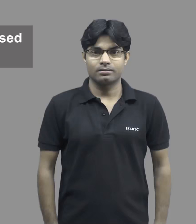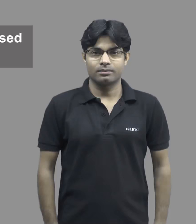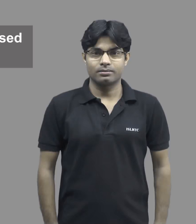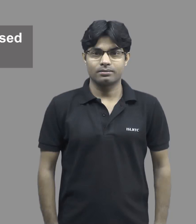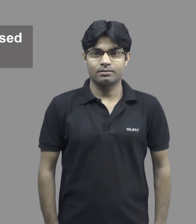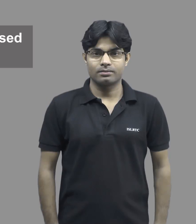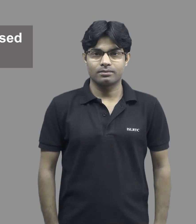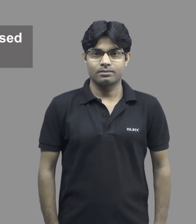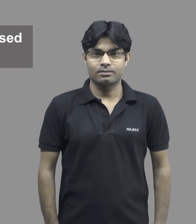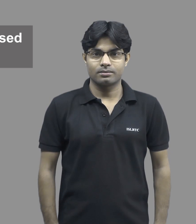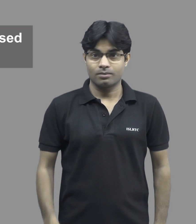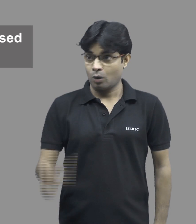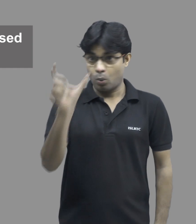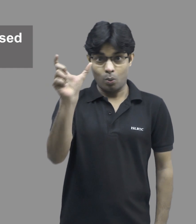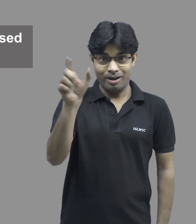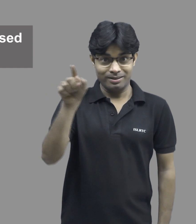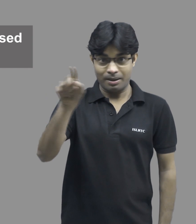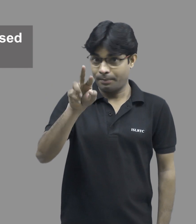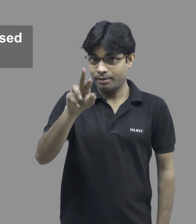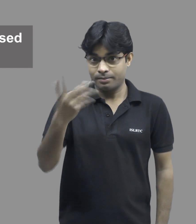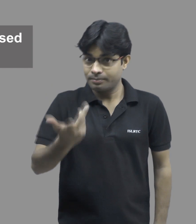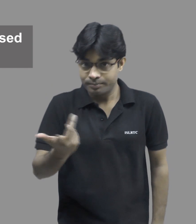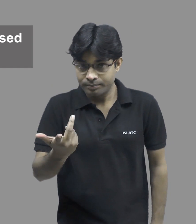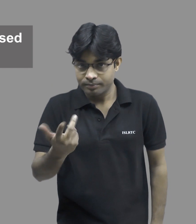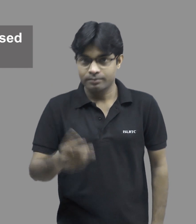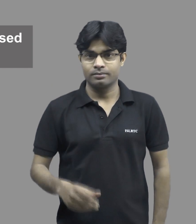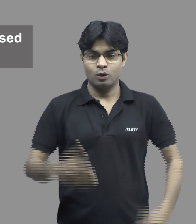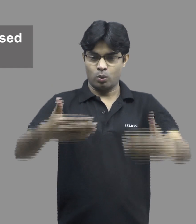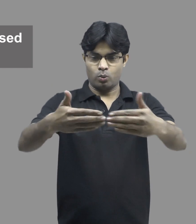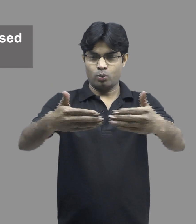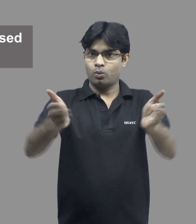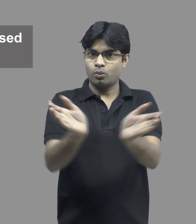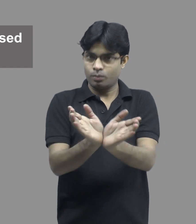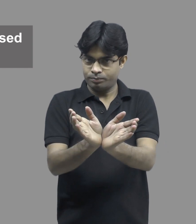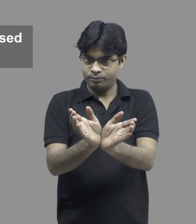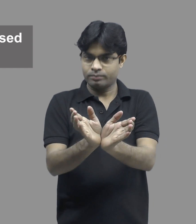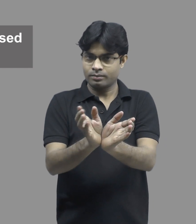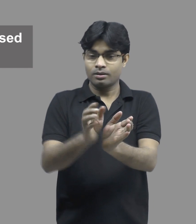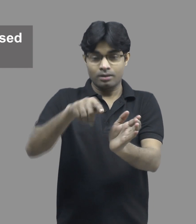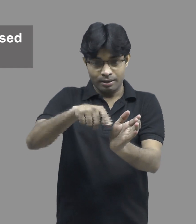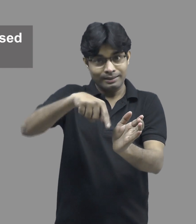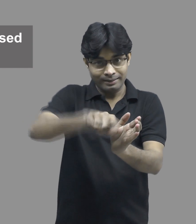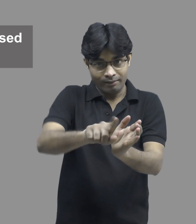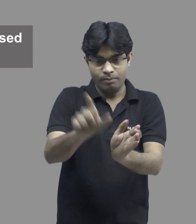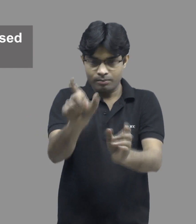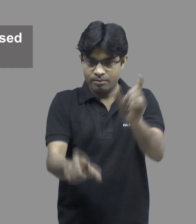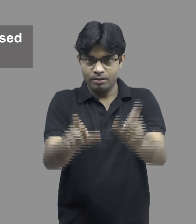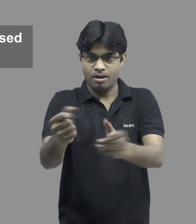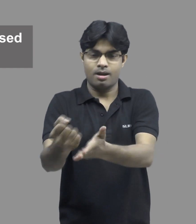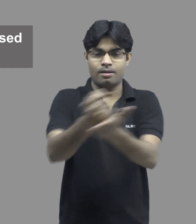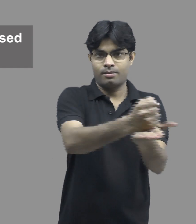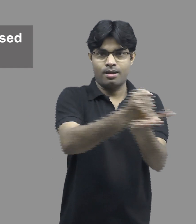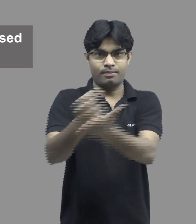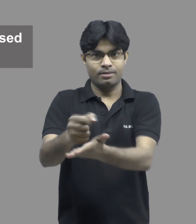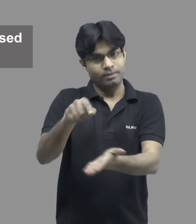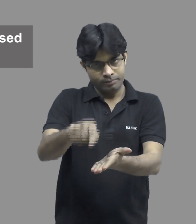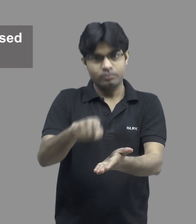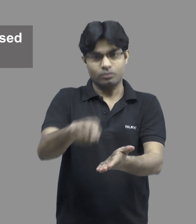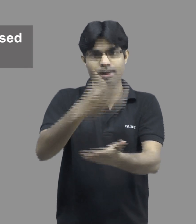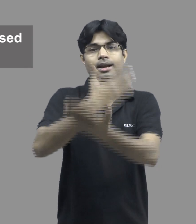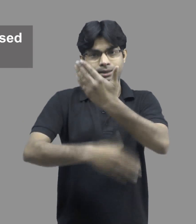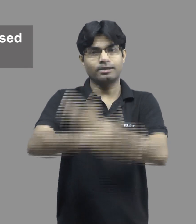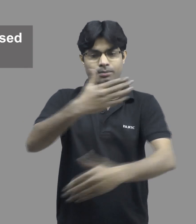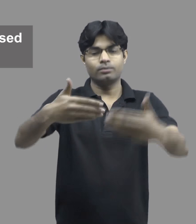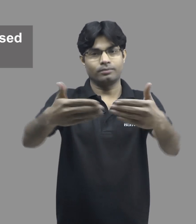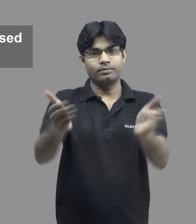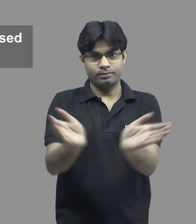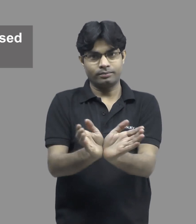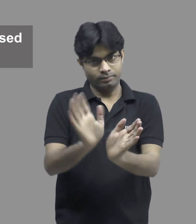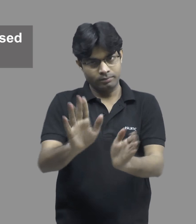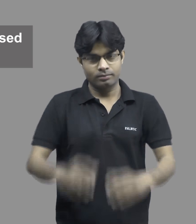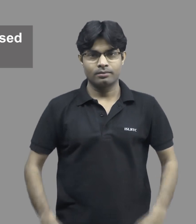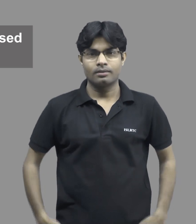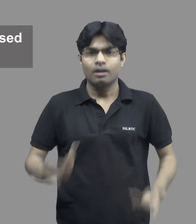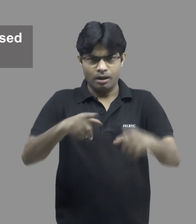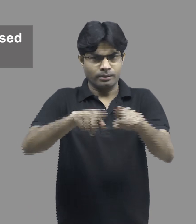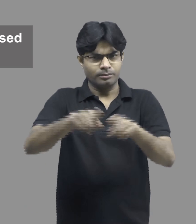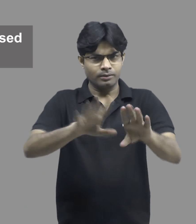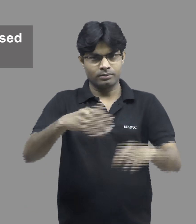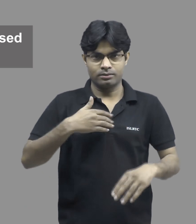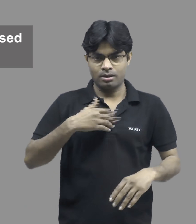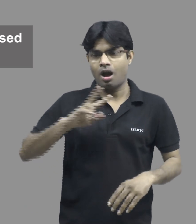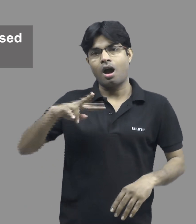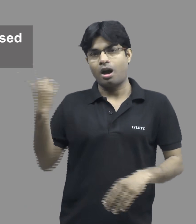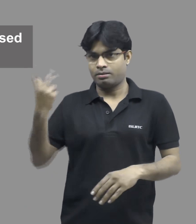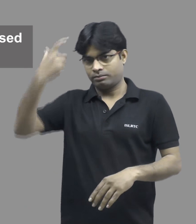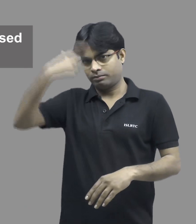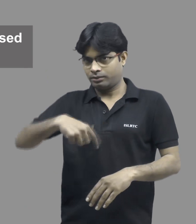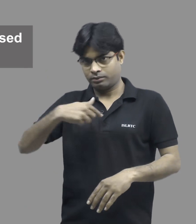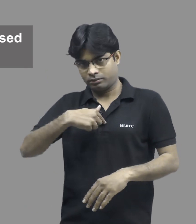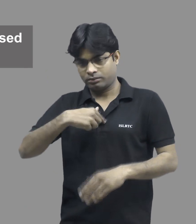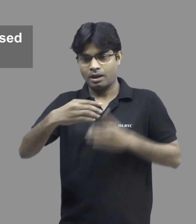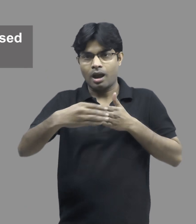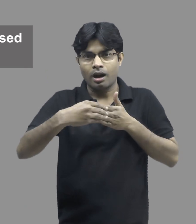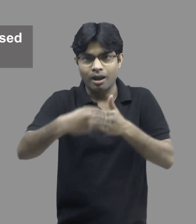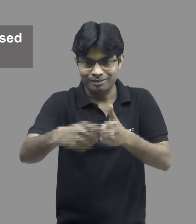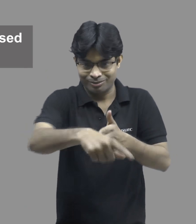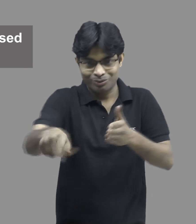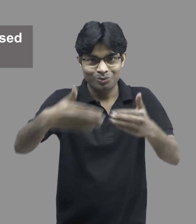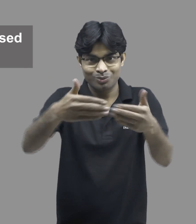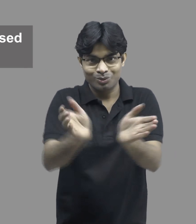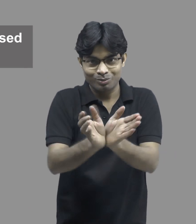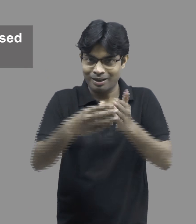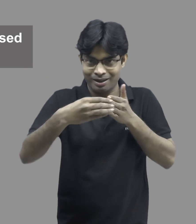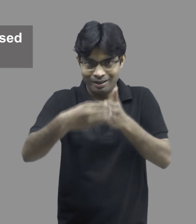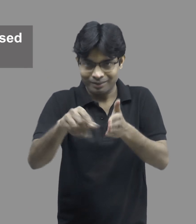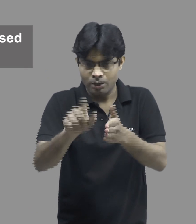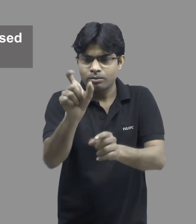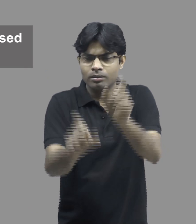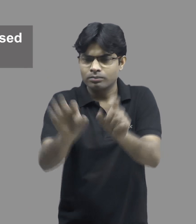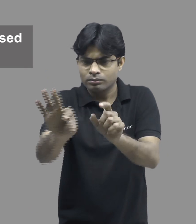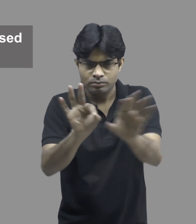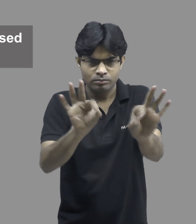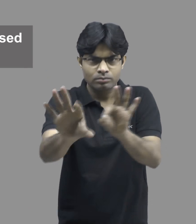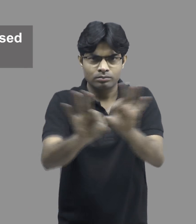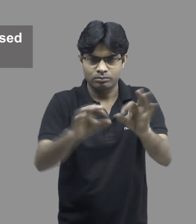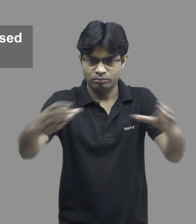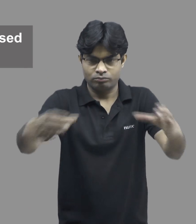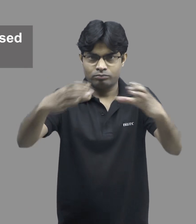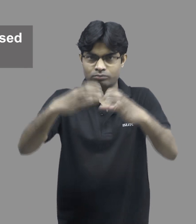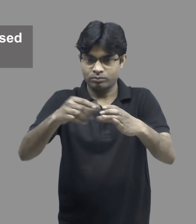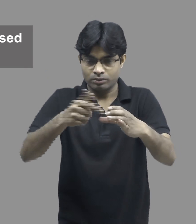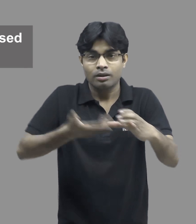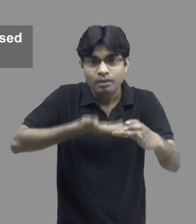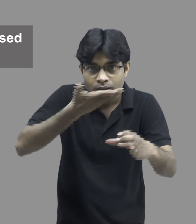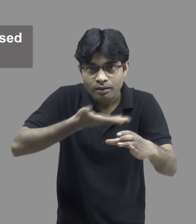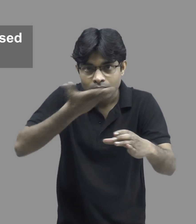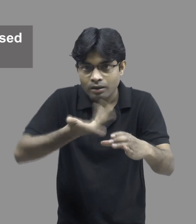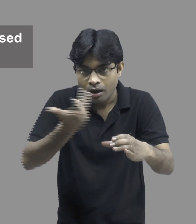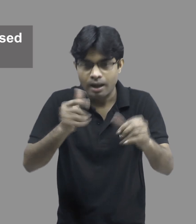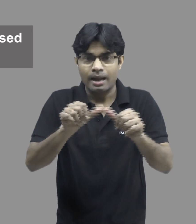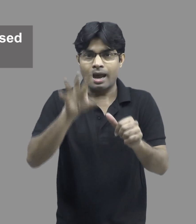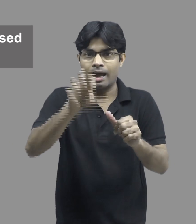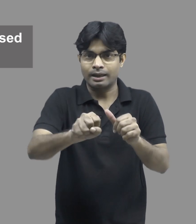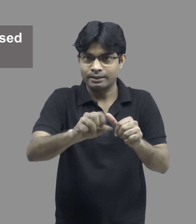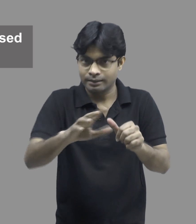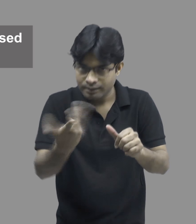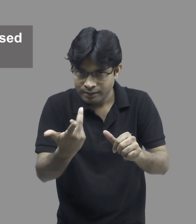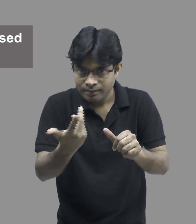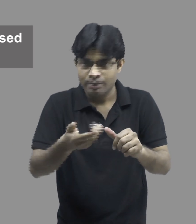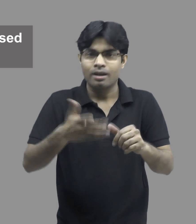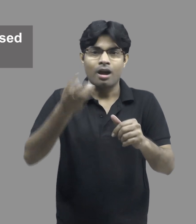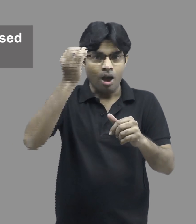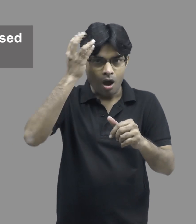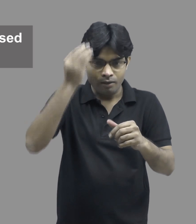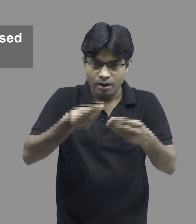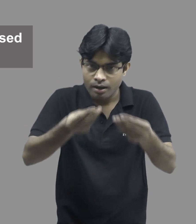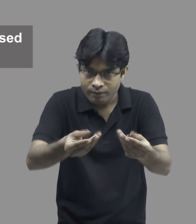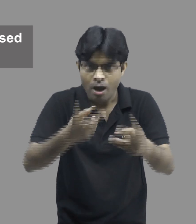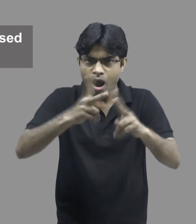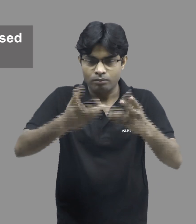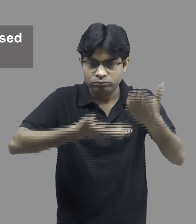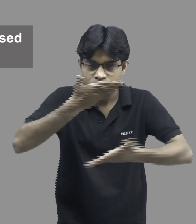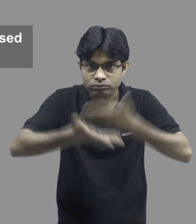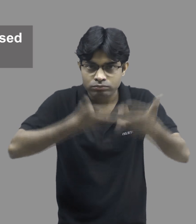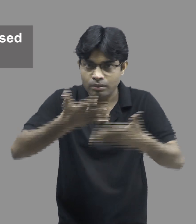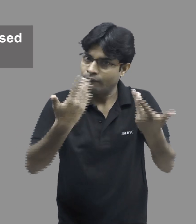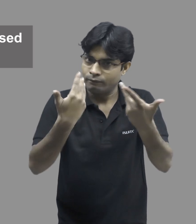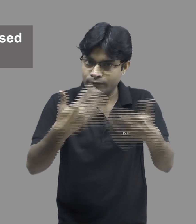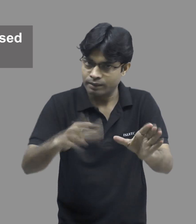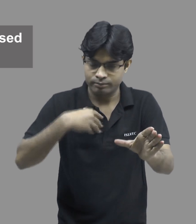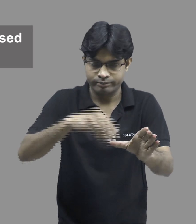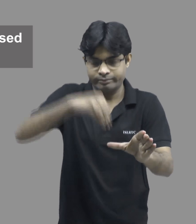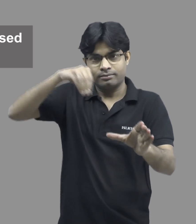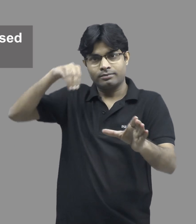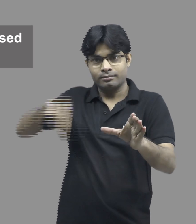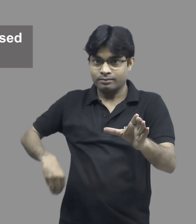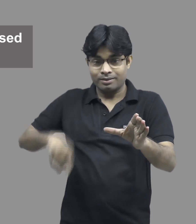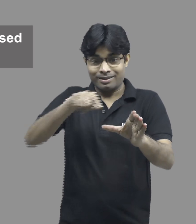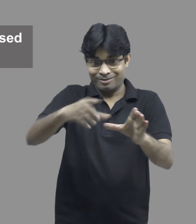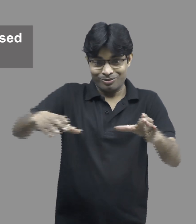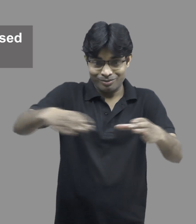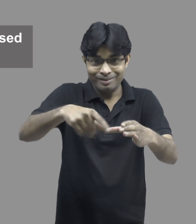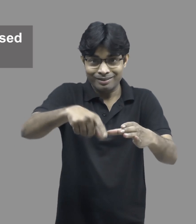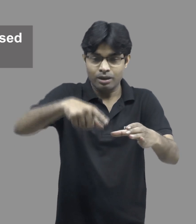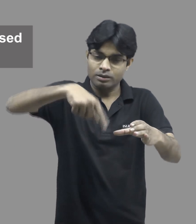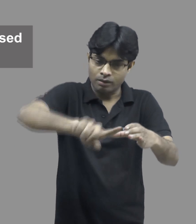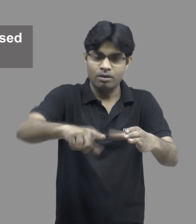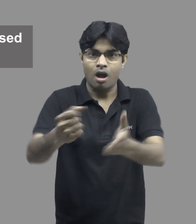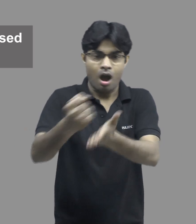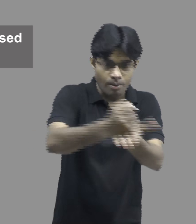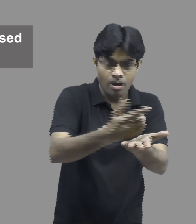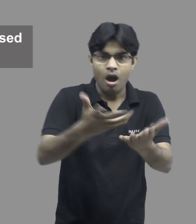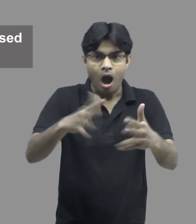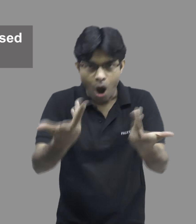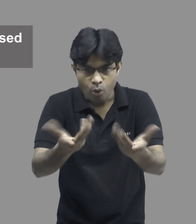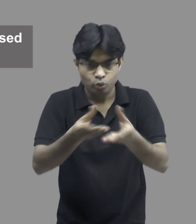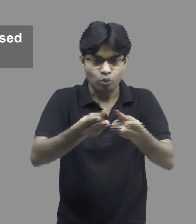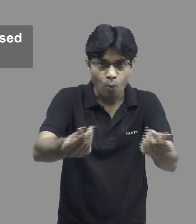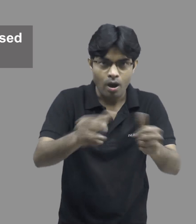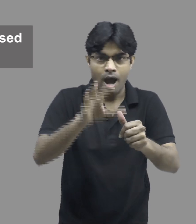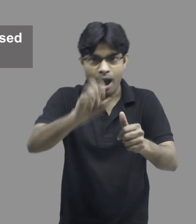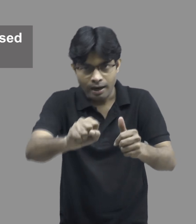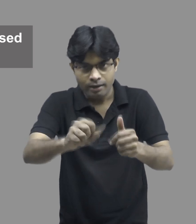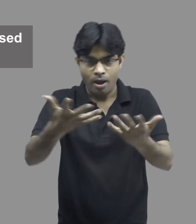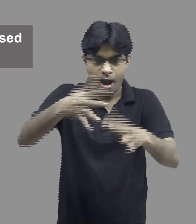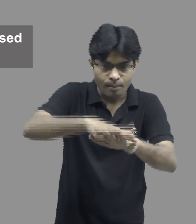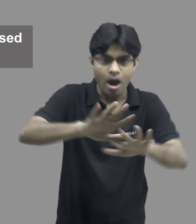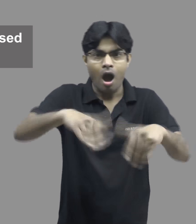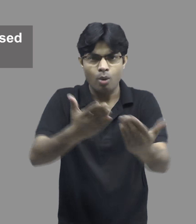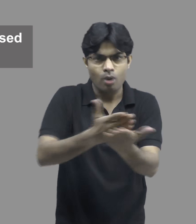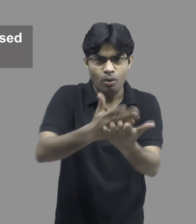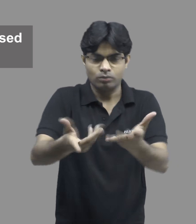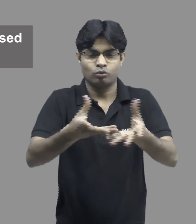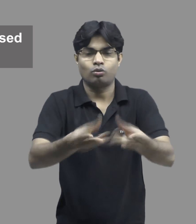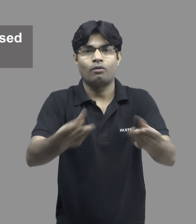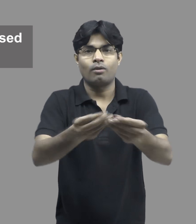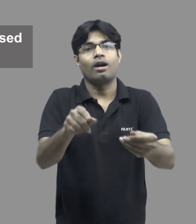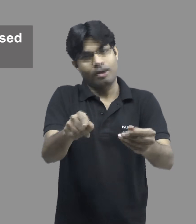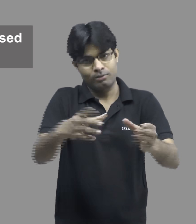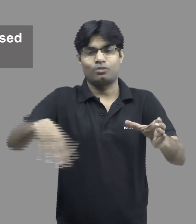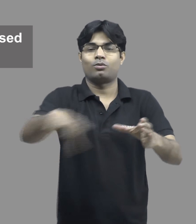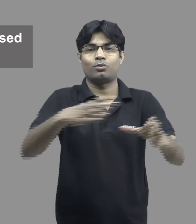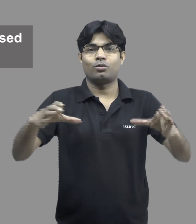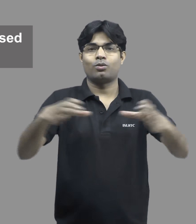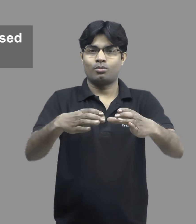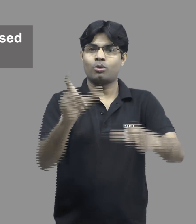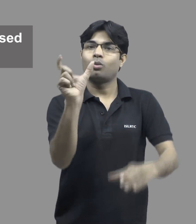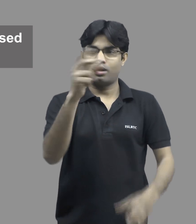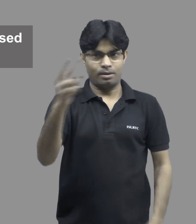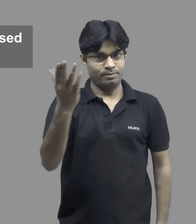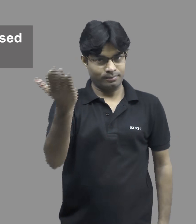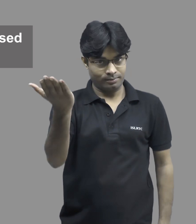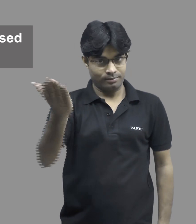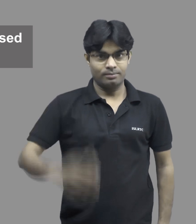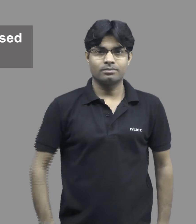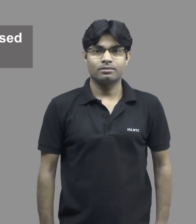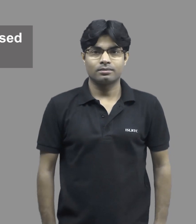Community Based Rehabilitation